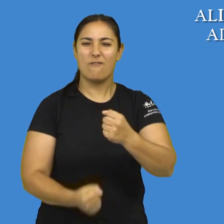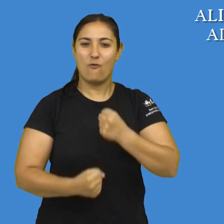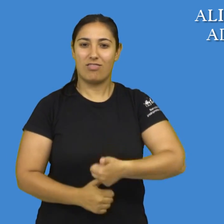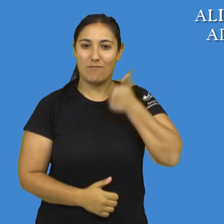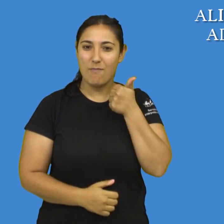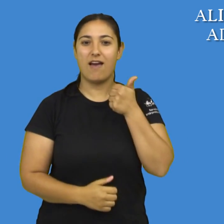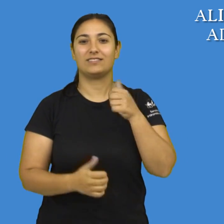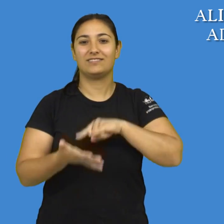más cantidad